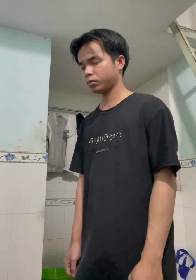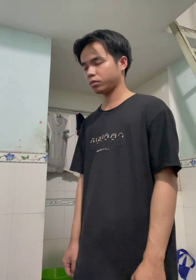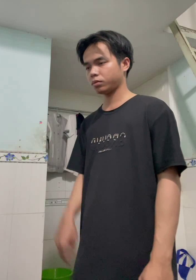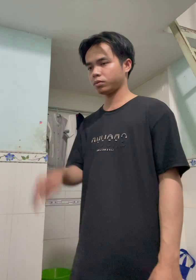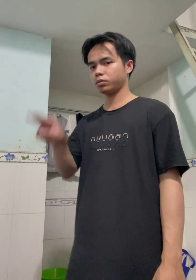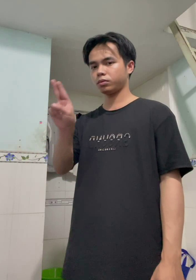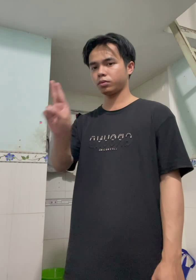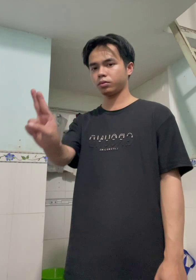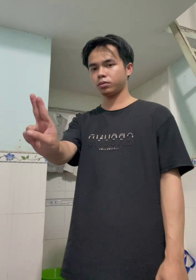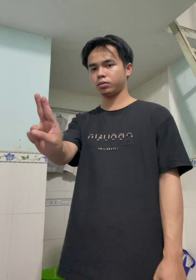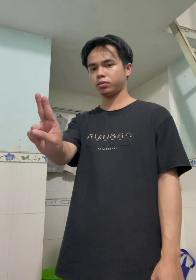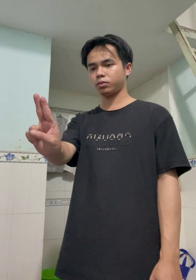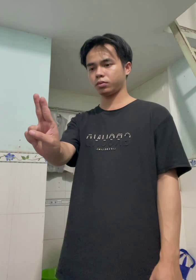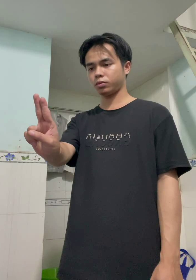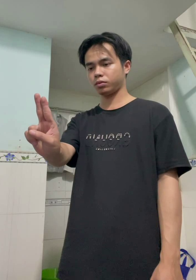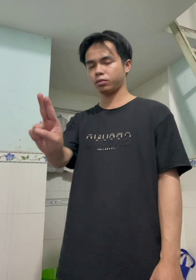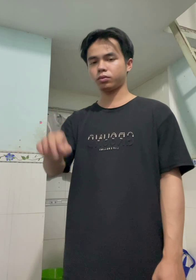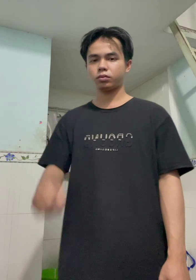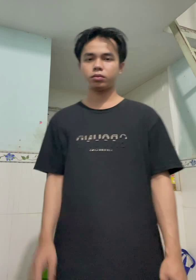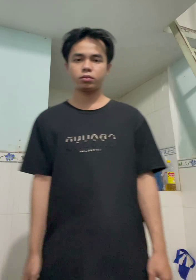u